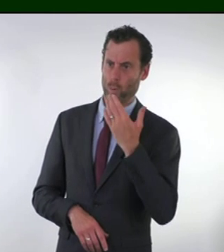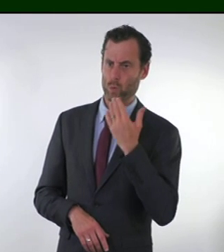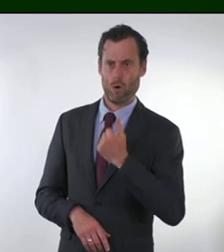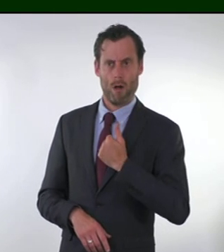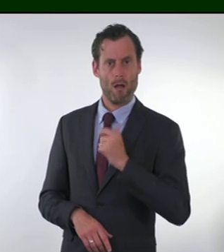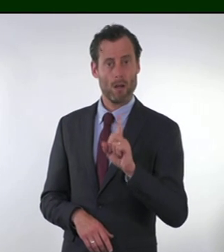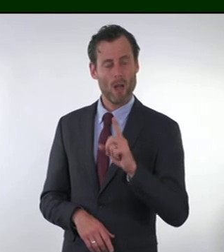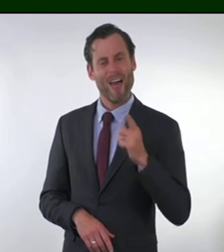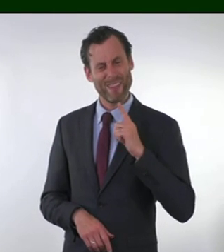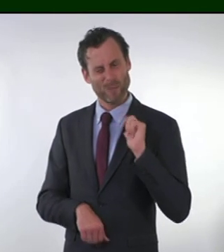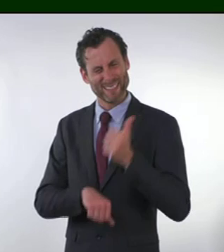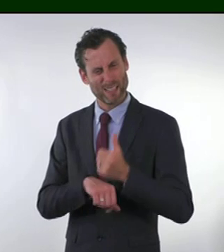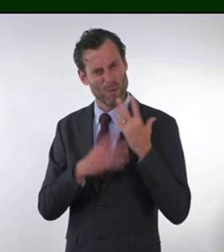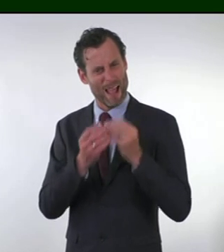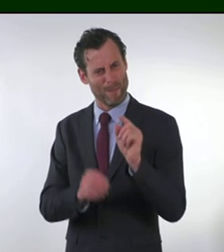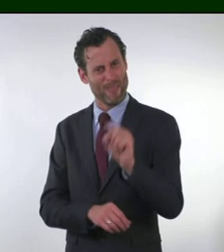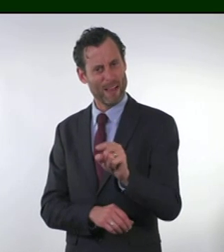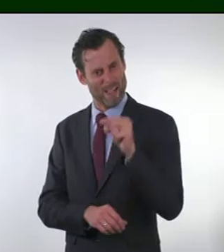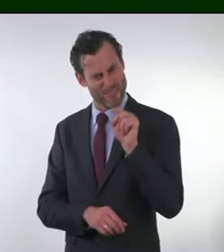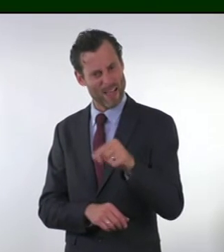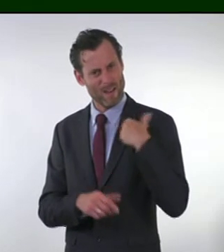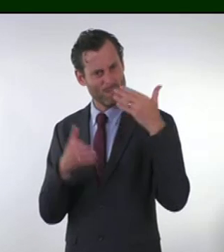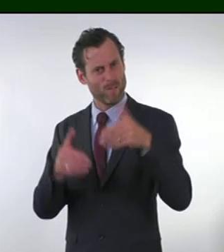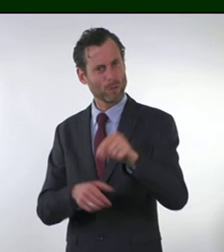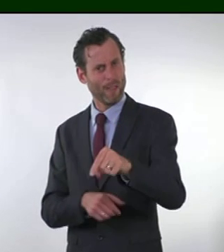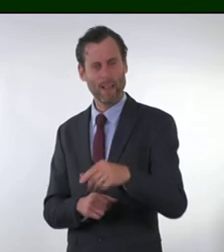That is why we have put the measures in place today, and that is what the focus should be on.